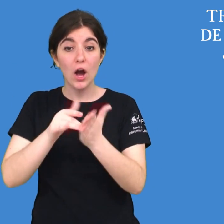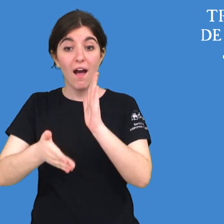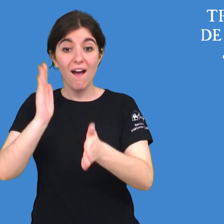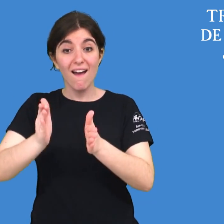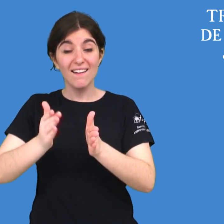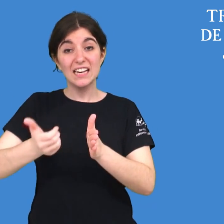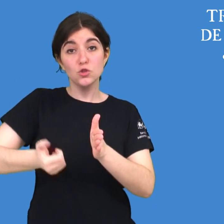terapia